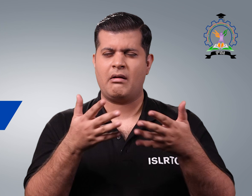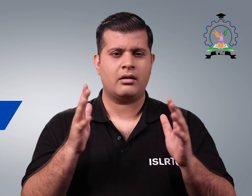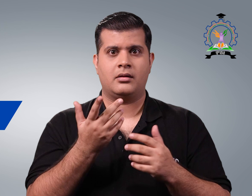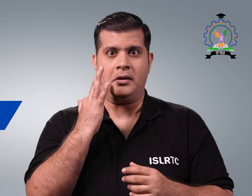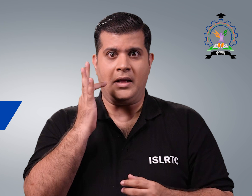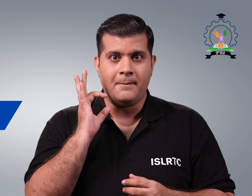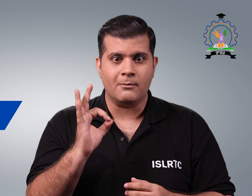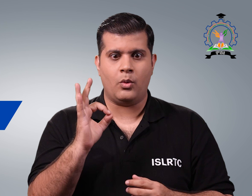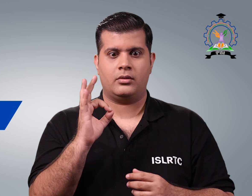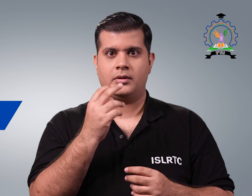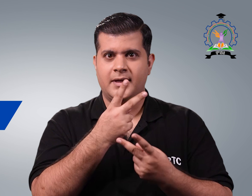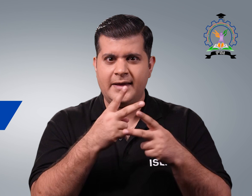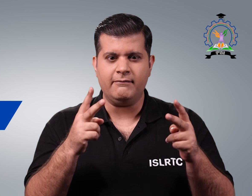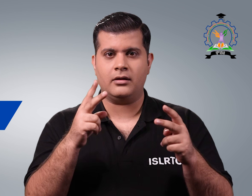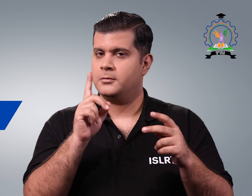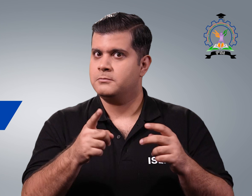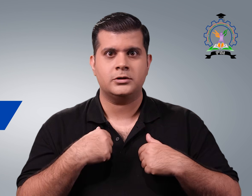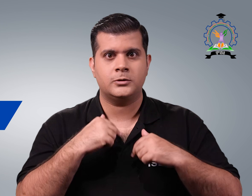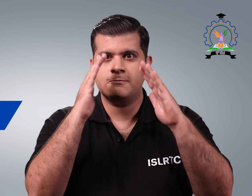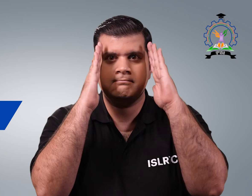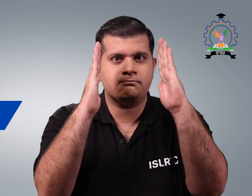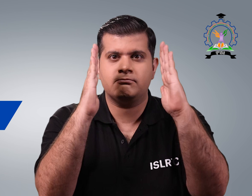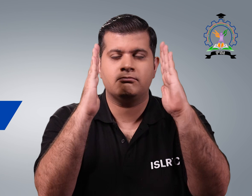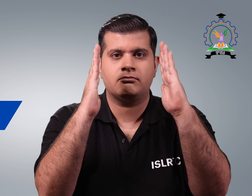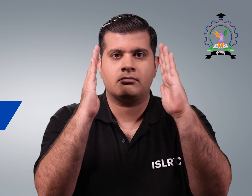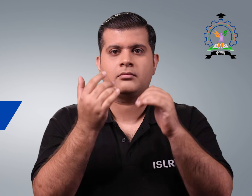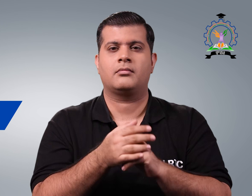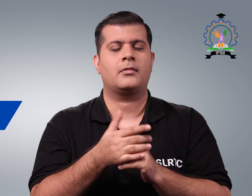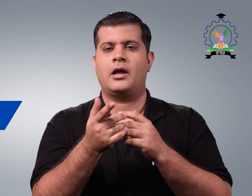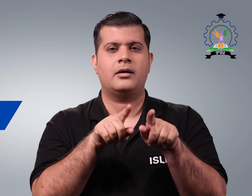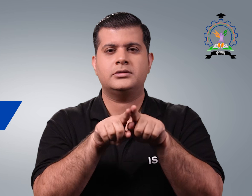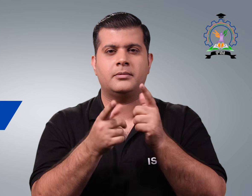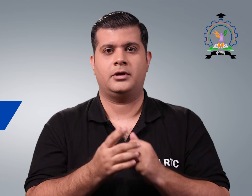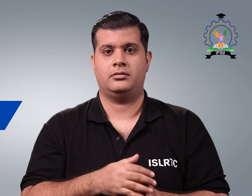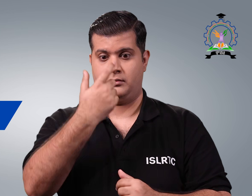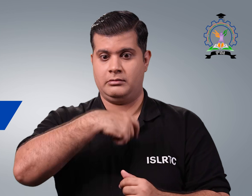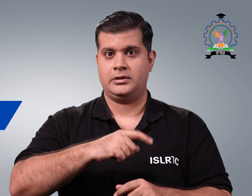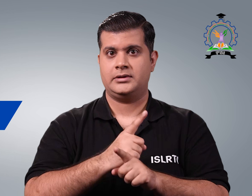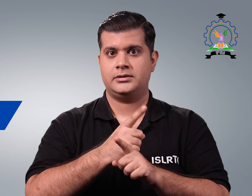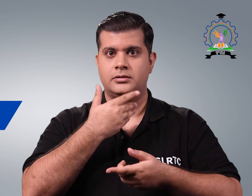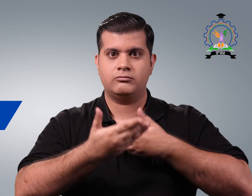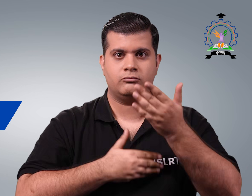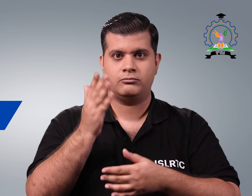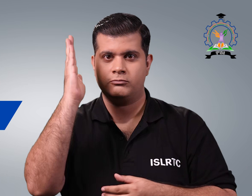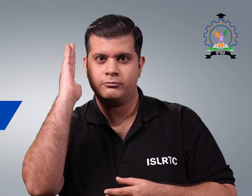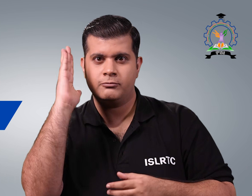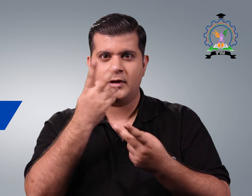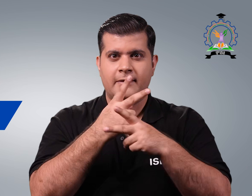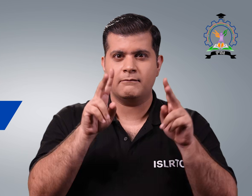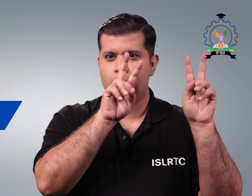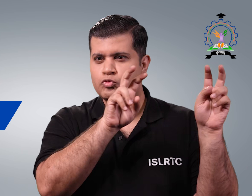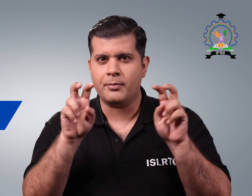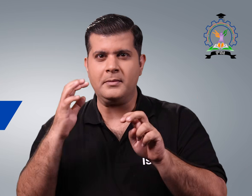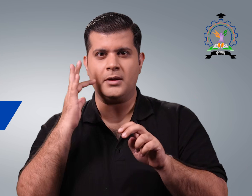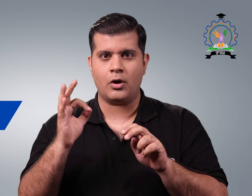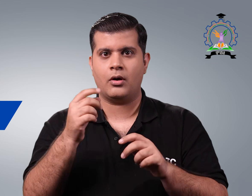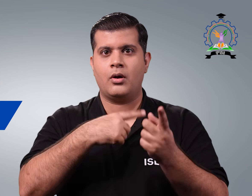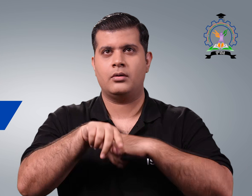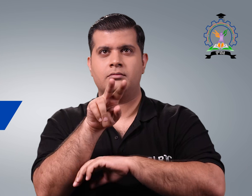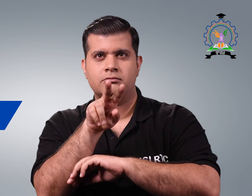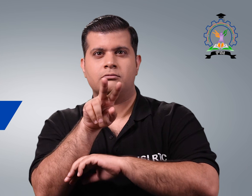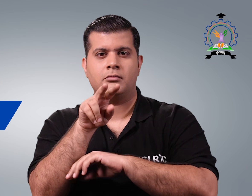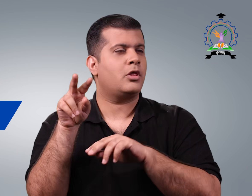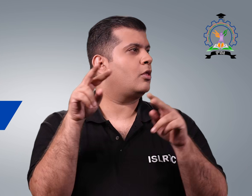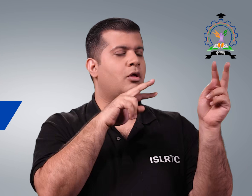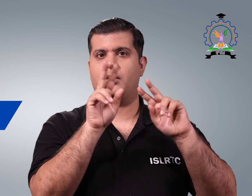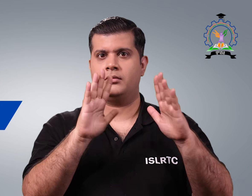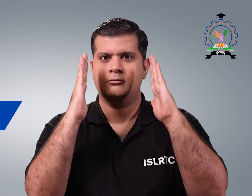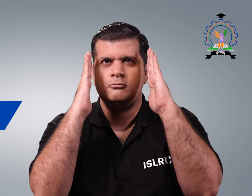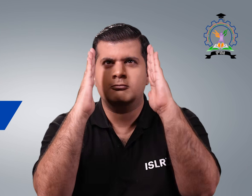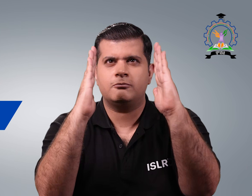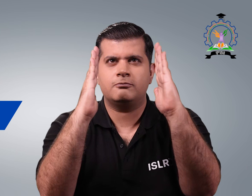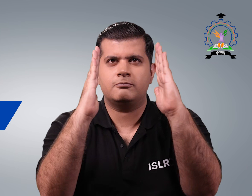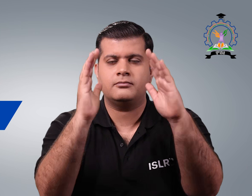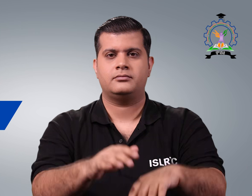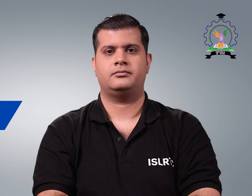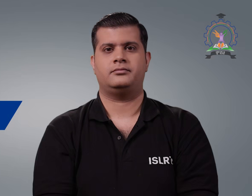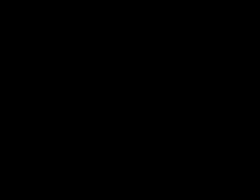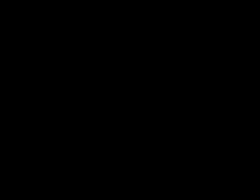Being completely focused over something important. For example, students were in complete attention while the teacher was explaining different topics.